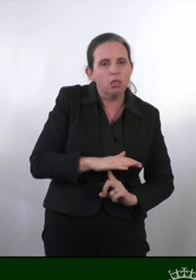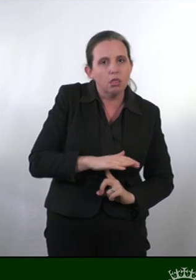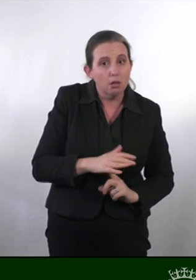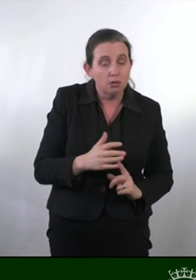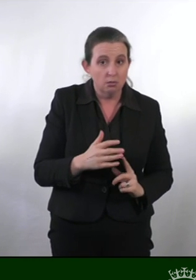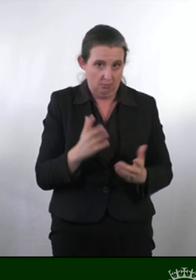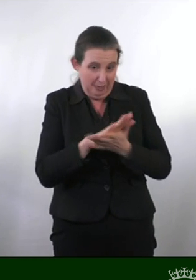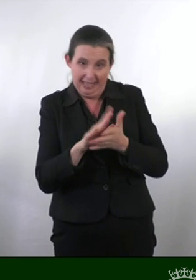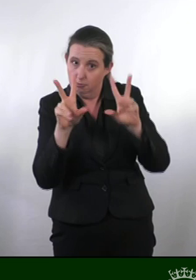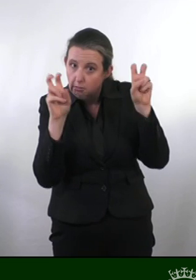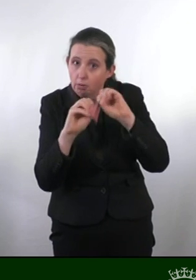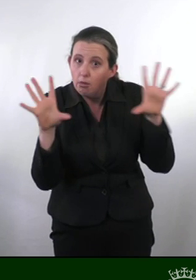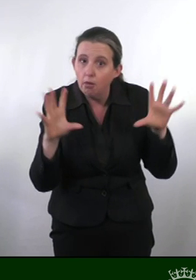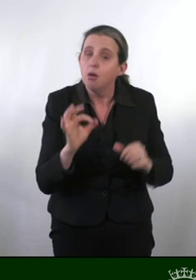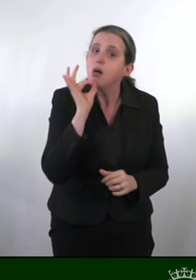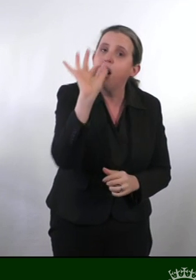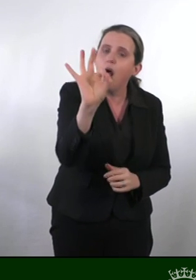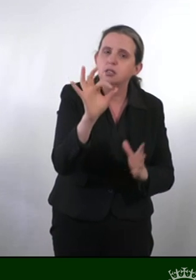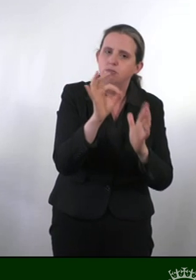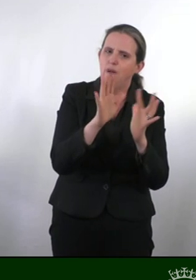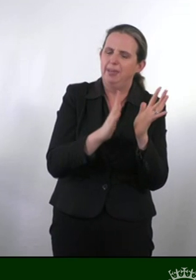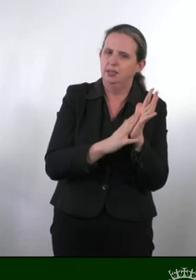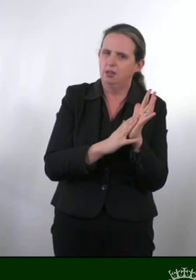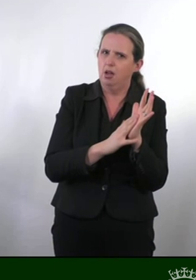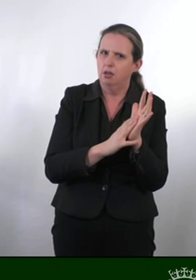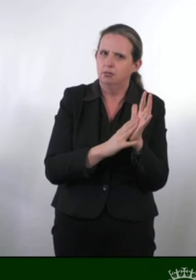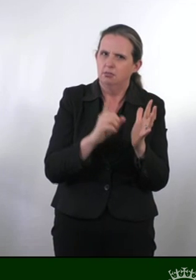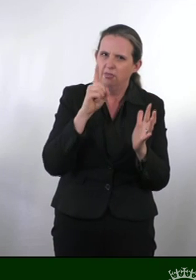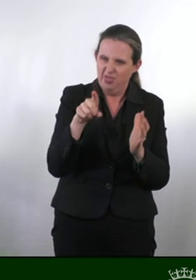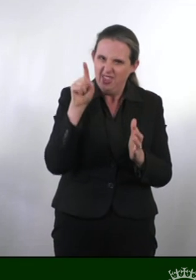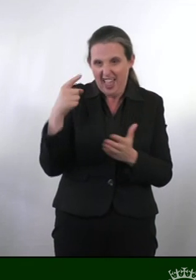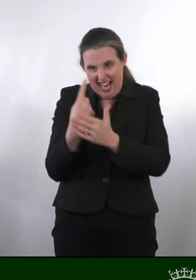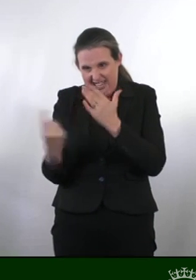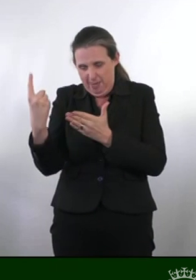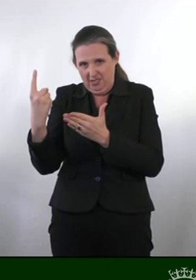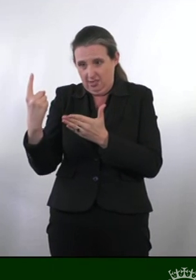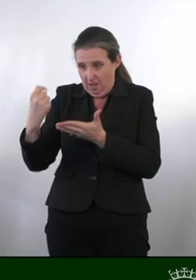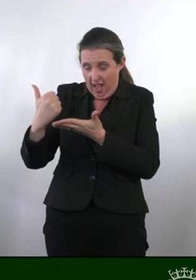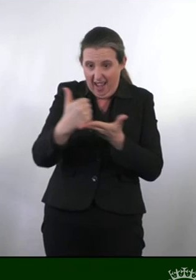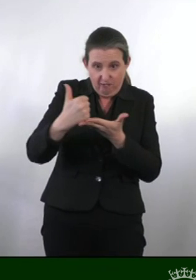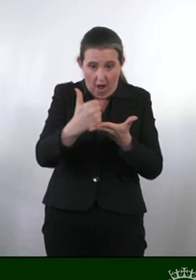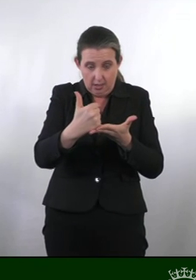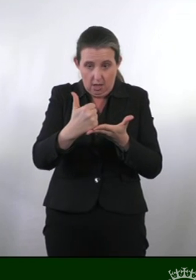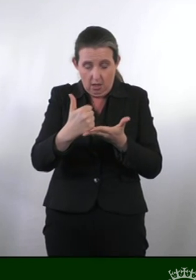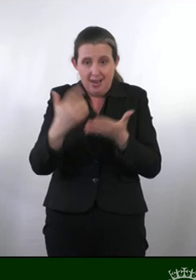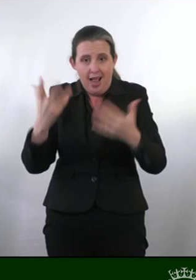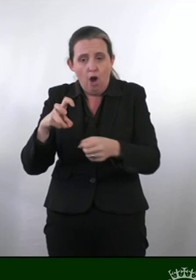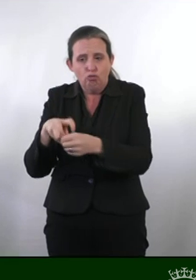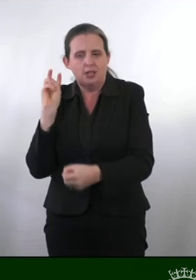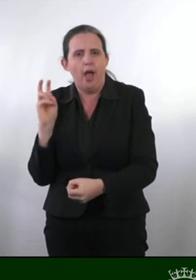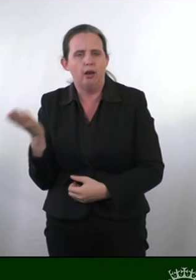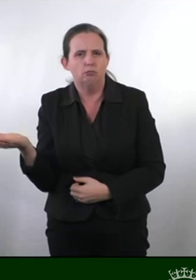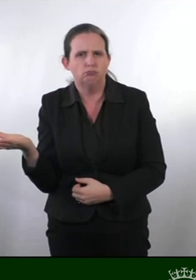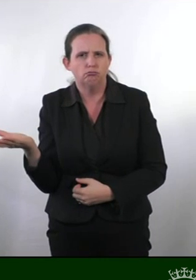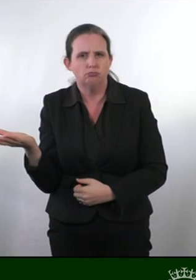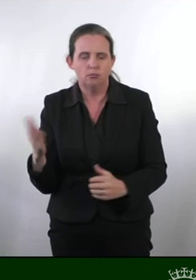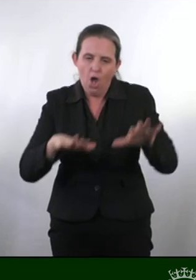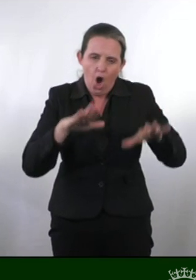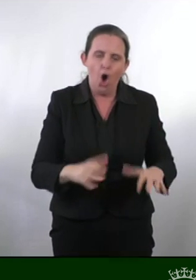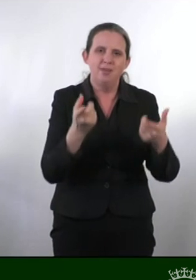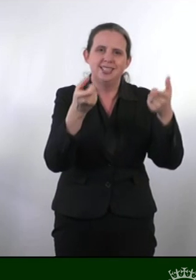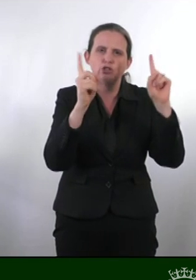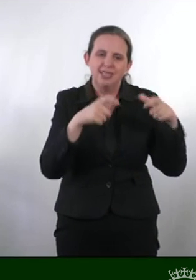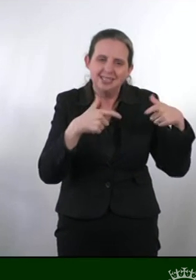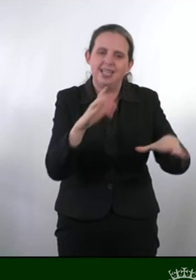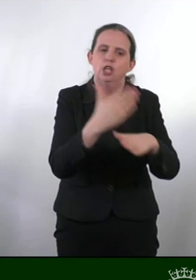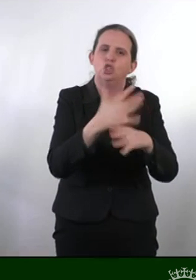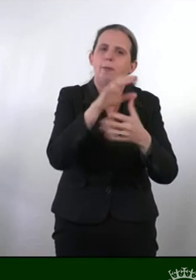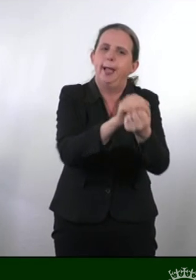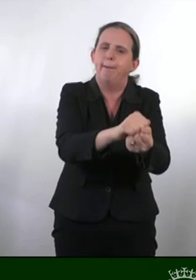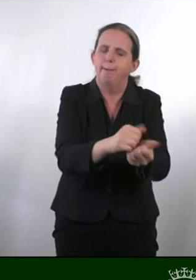What message does the Prime Minister think it sends that the independent adviser on standards has resigned but the Home Secretary is still in post?